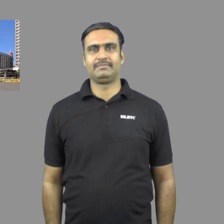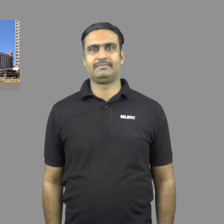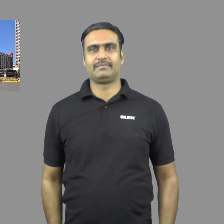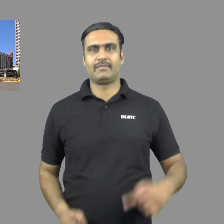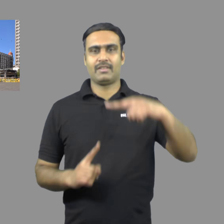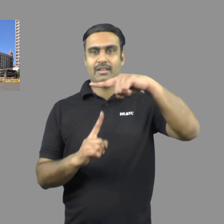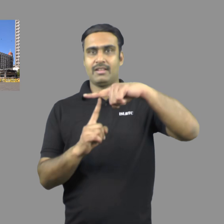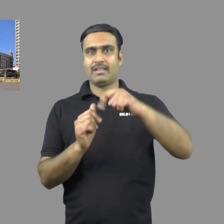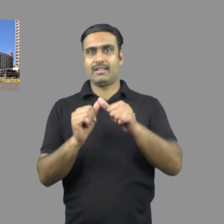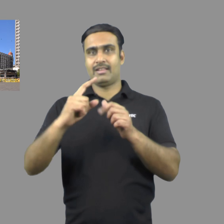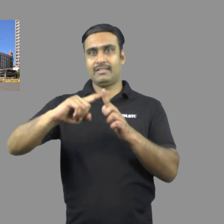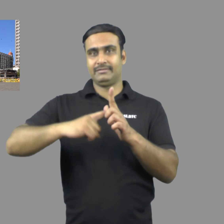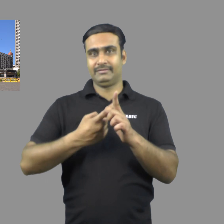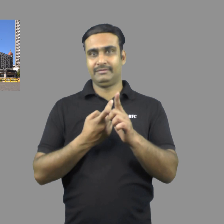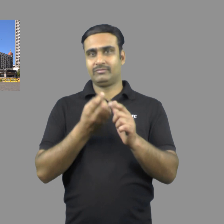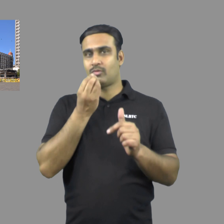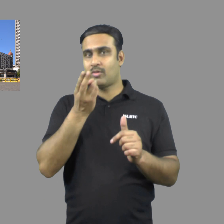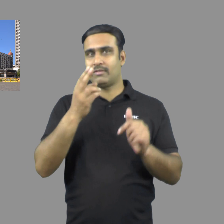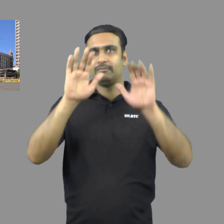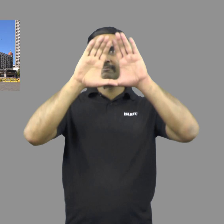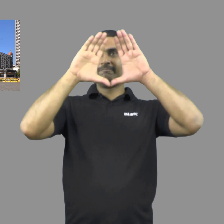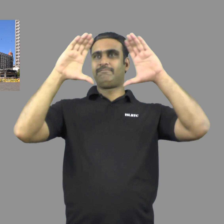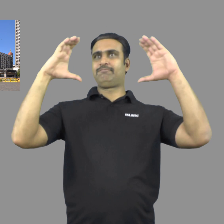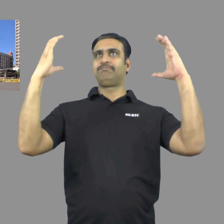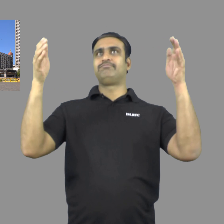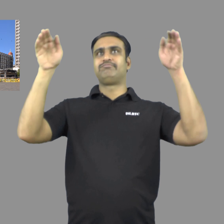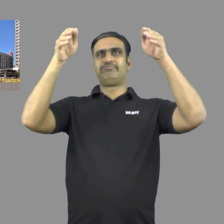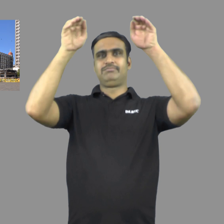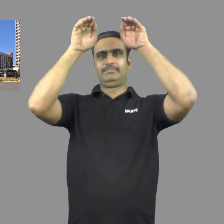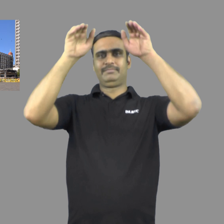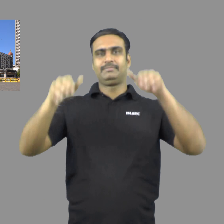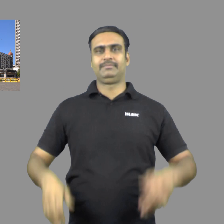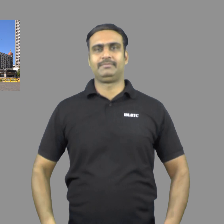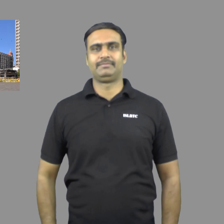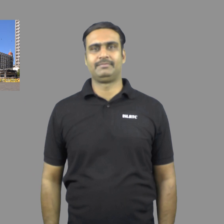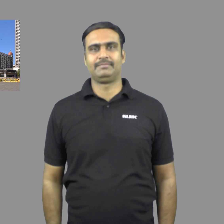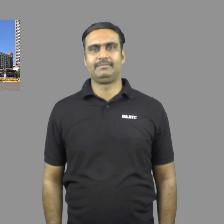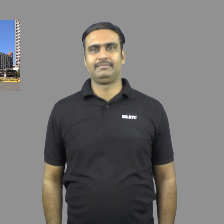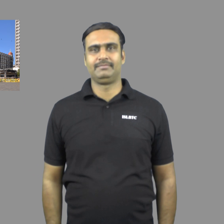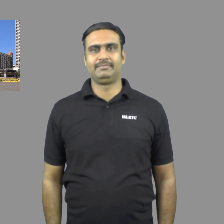Taj Hotel